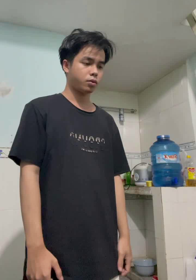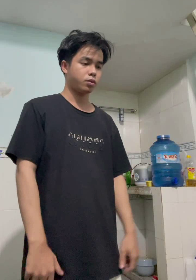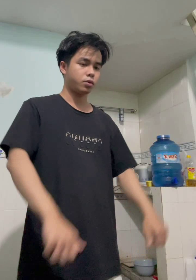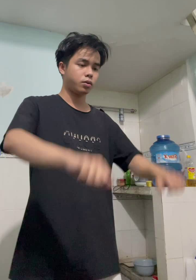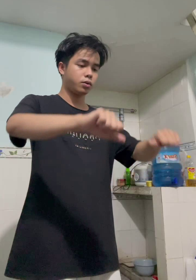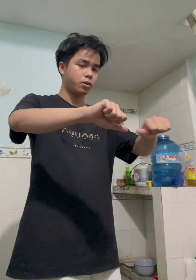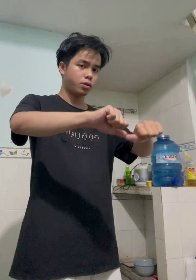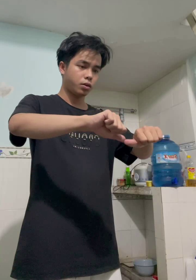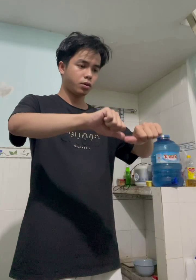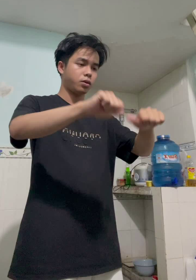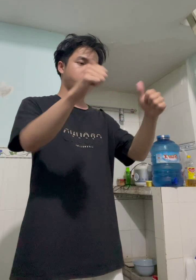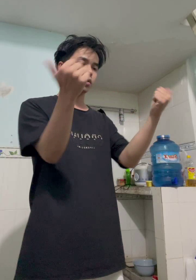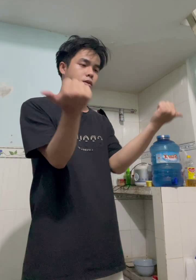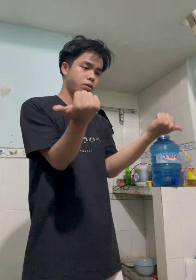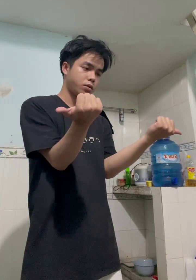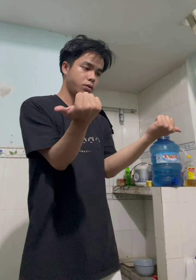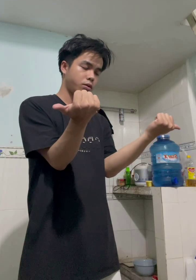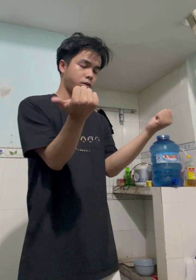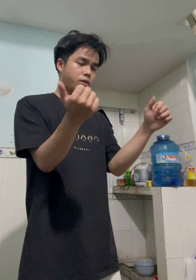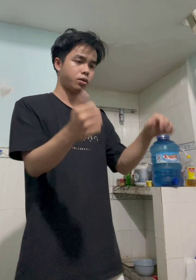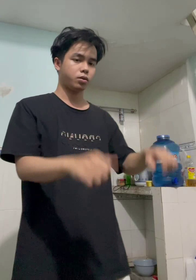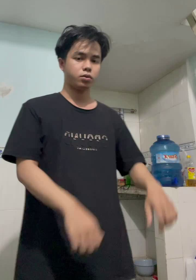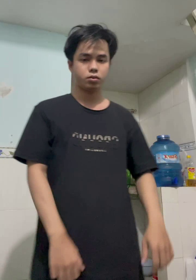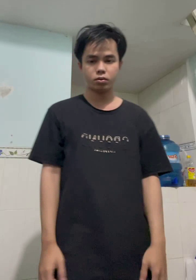o dau